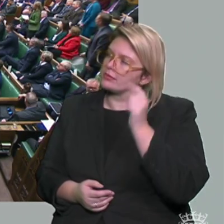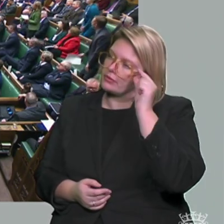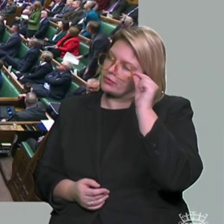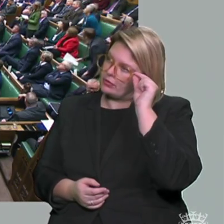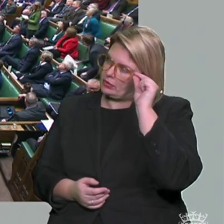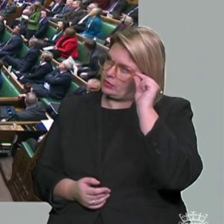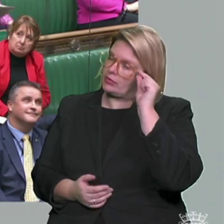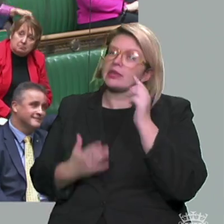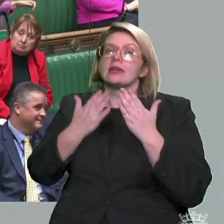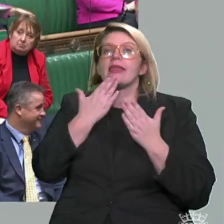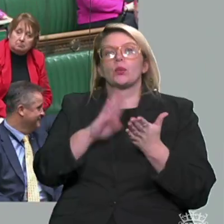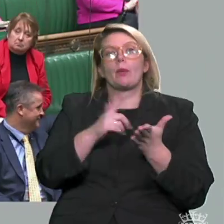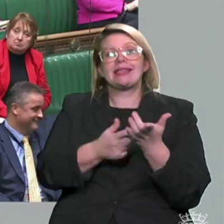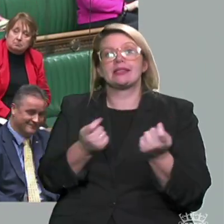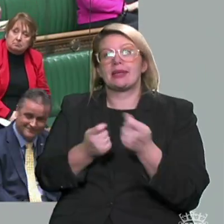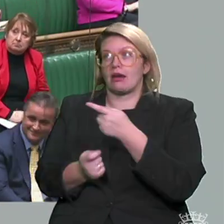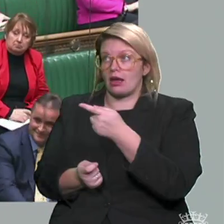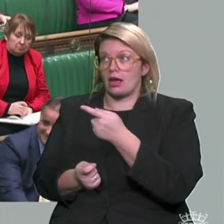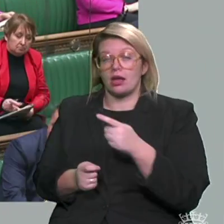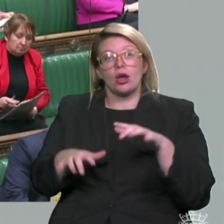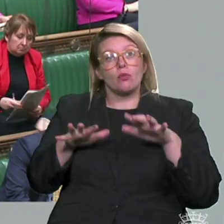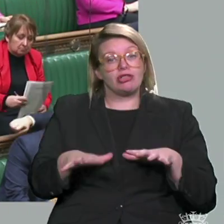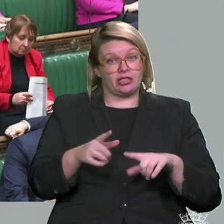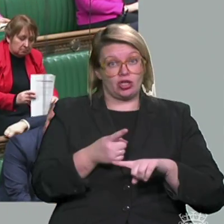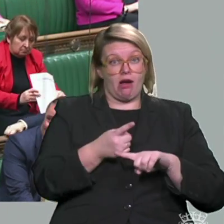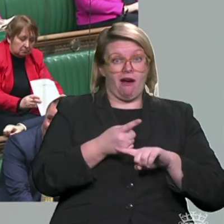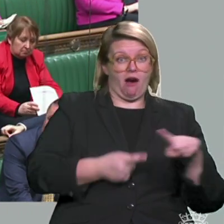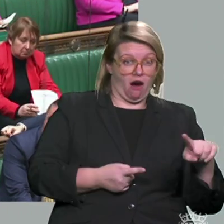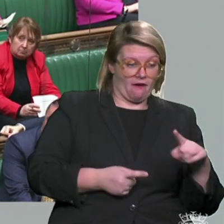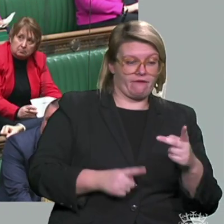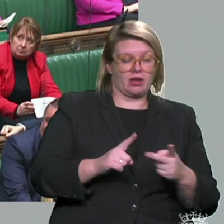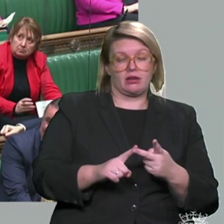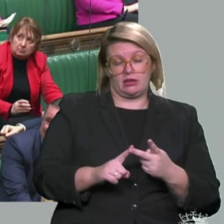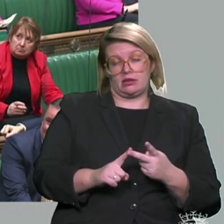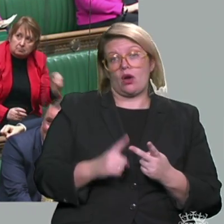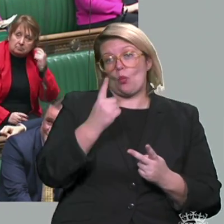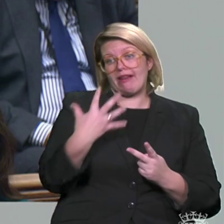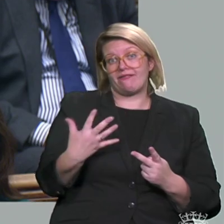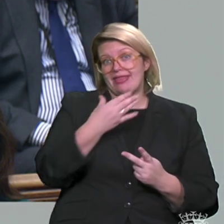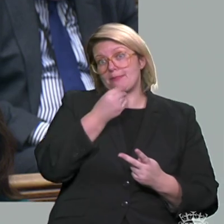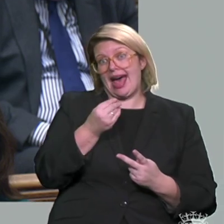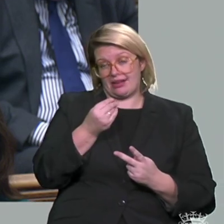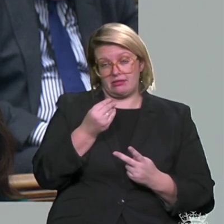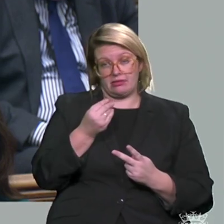Half of British women and a fifth of men have been sexually harassed at work or at their place of study.